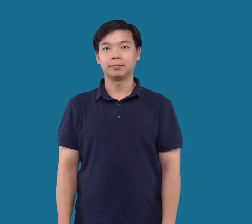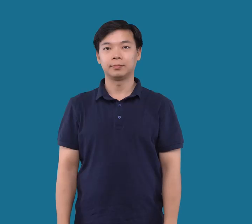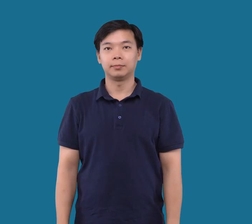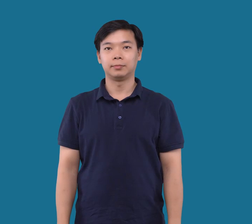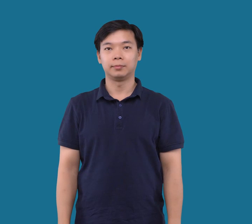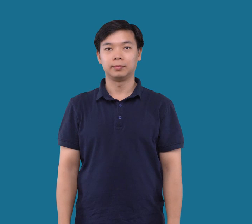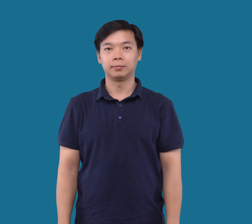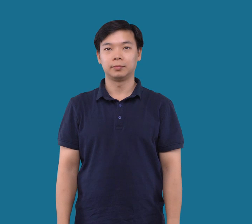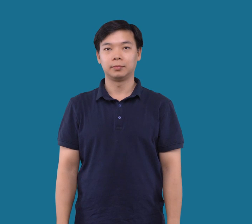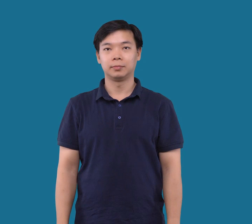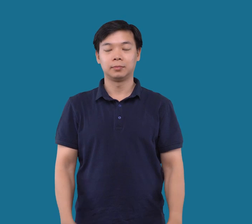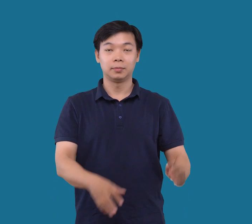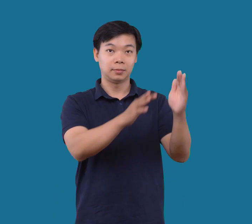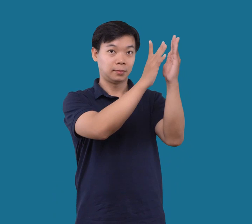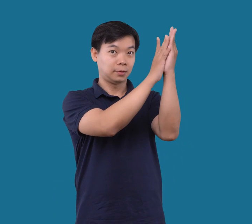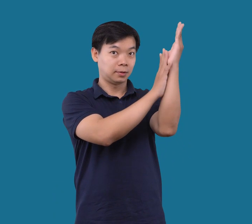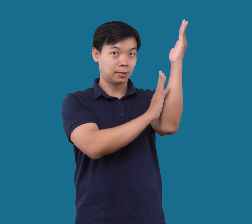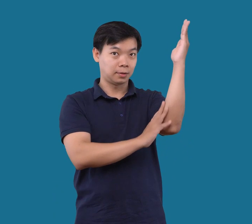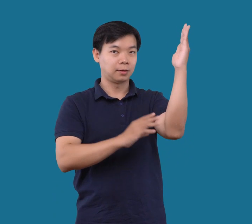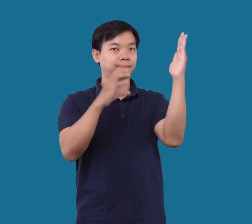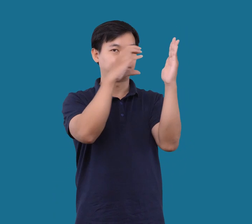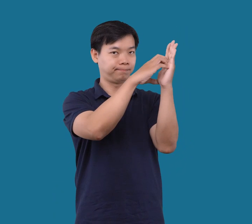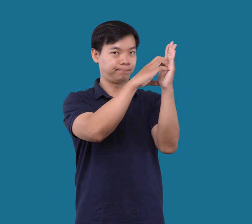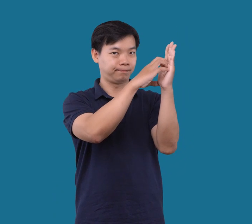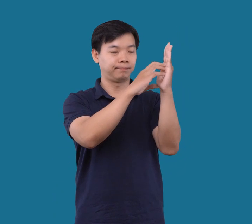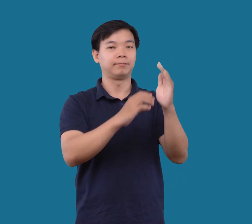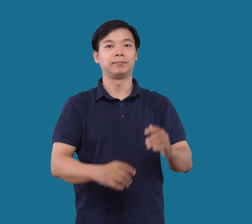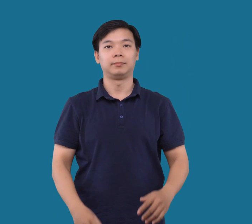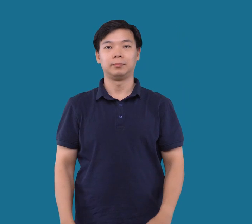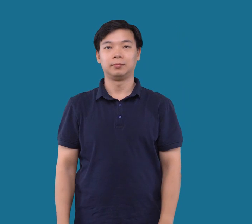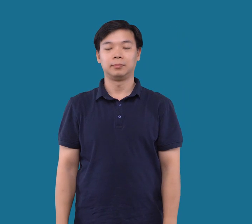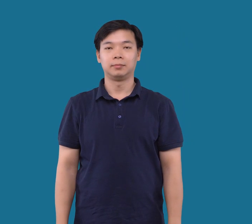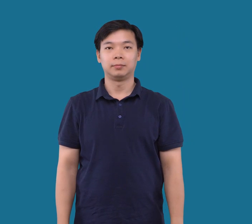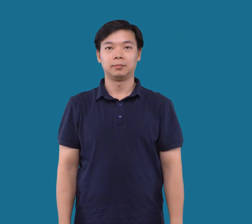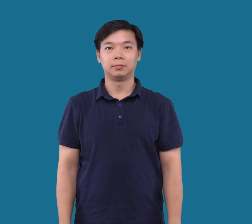đoạn thơ